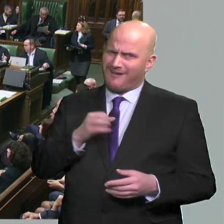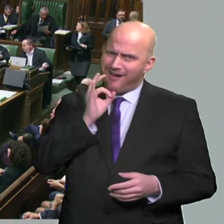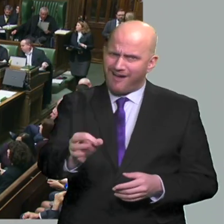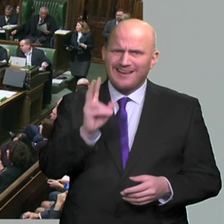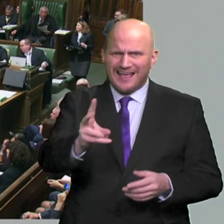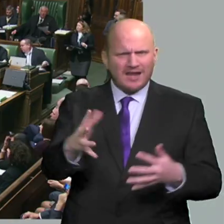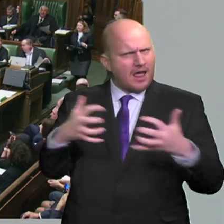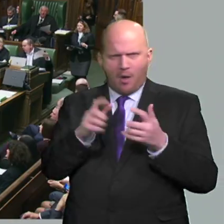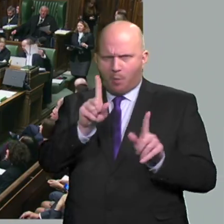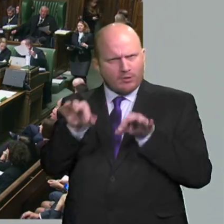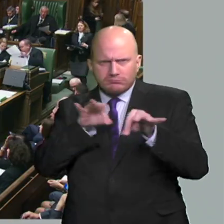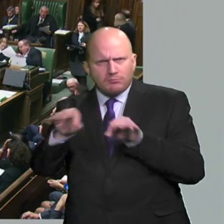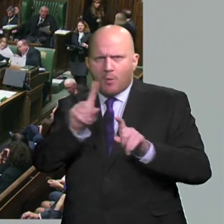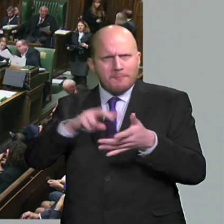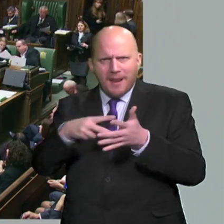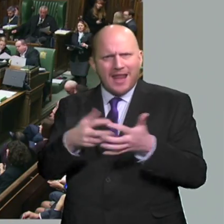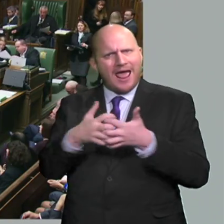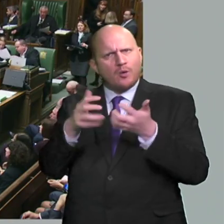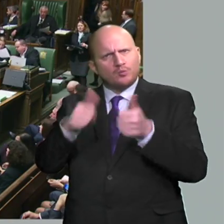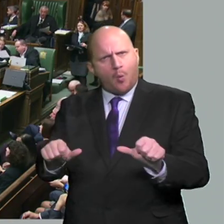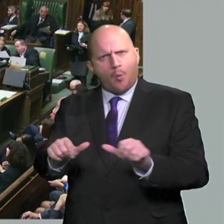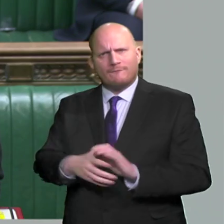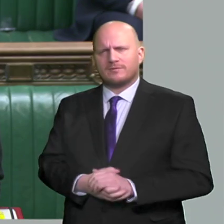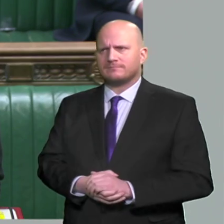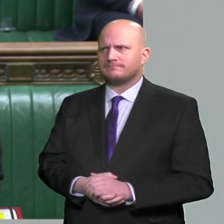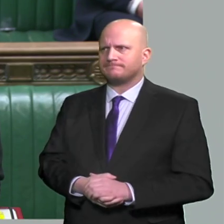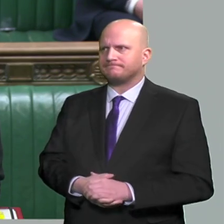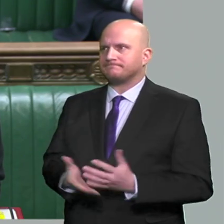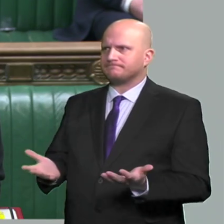I refer the honourable Lady to my previous answer.